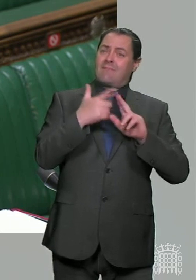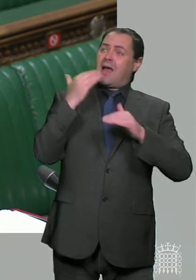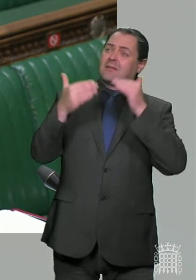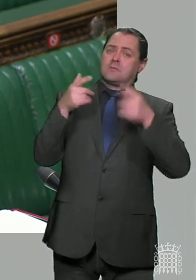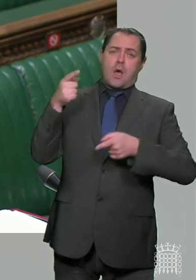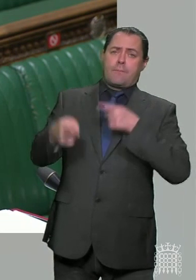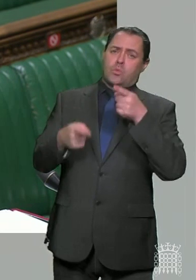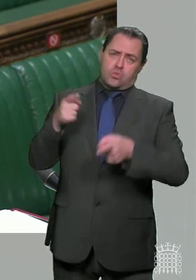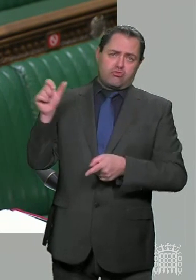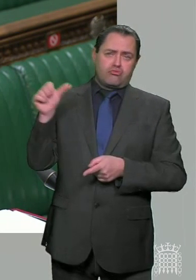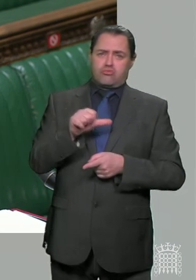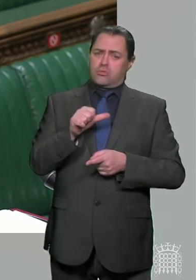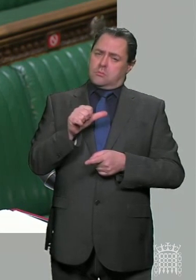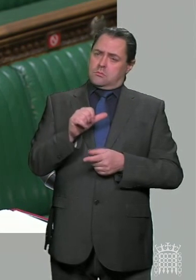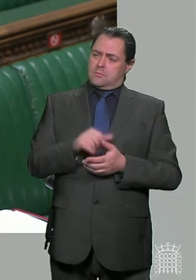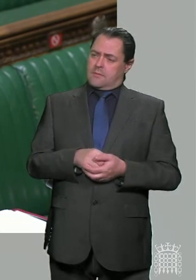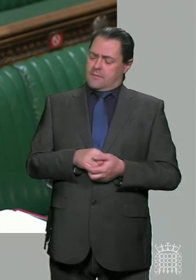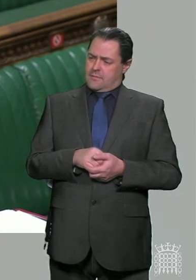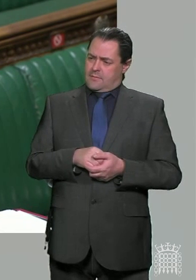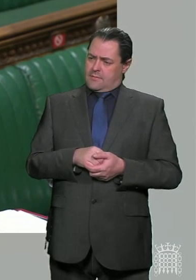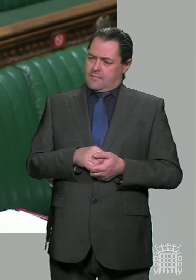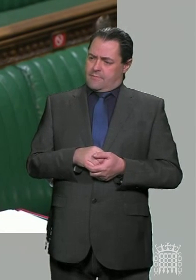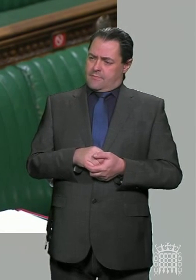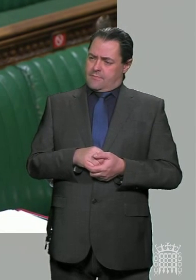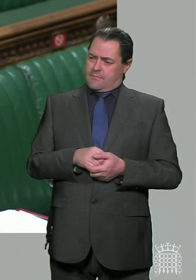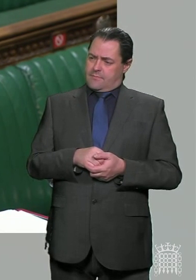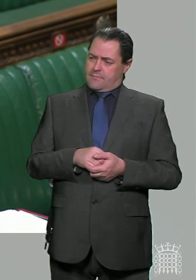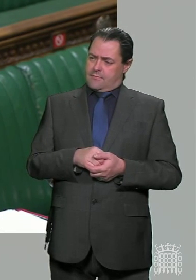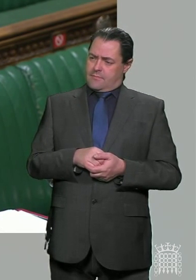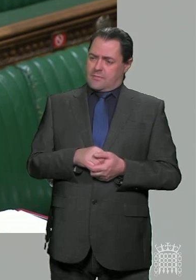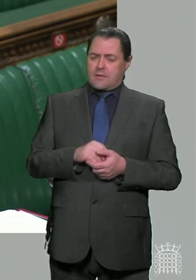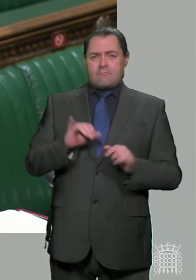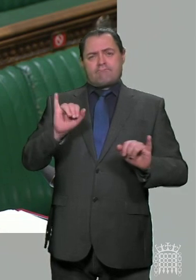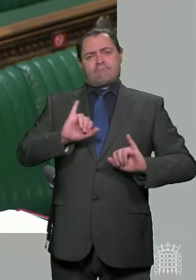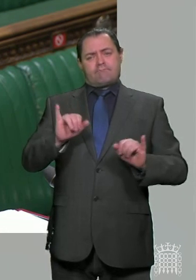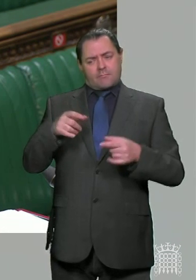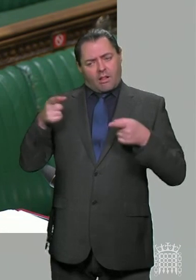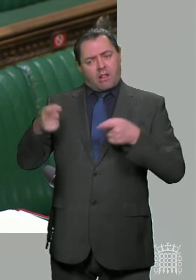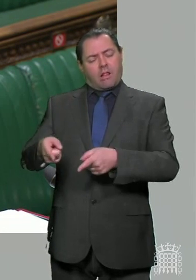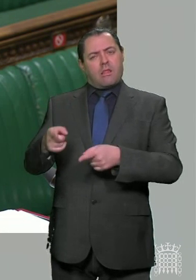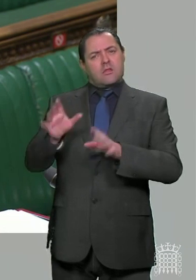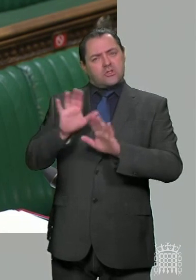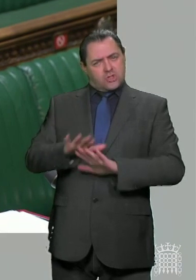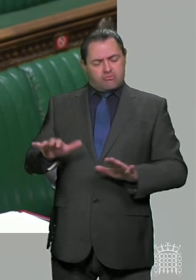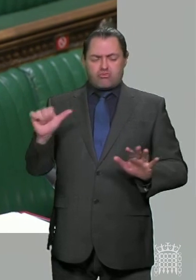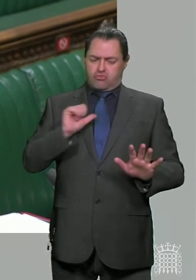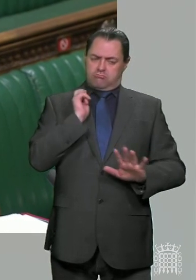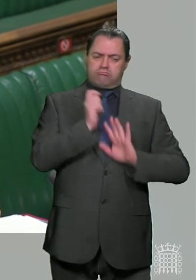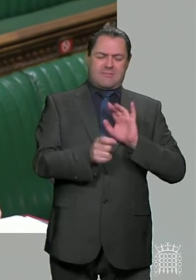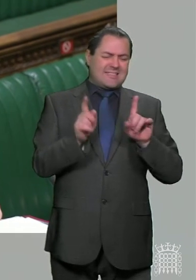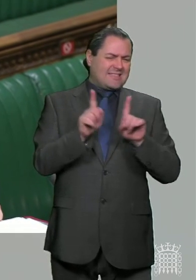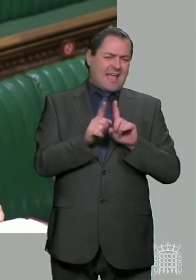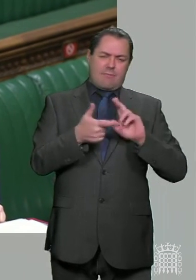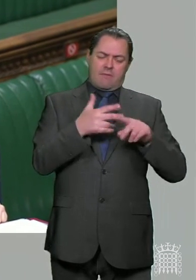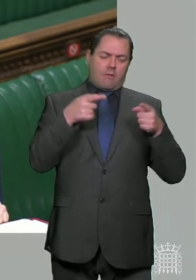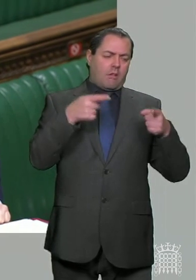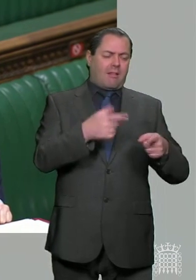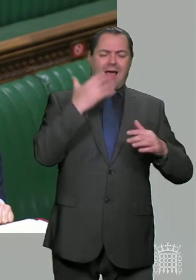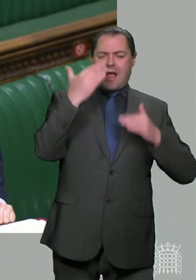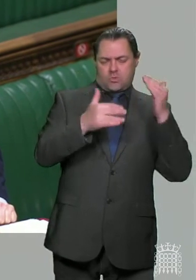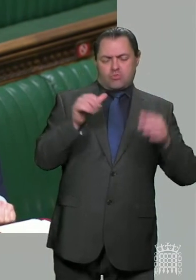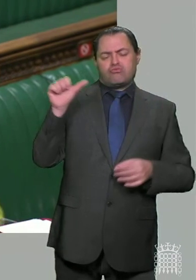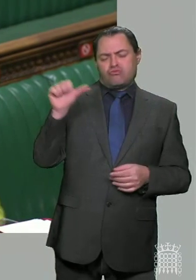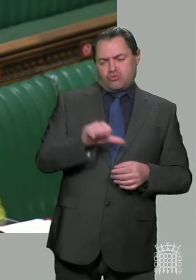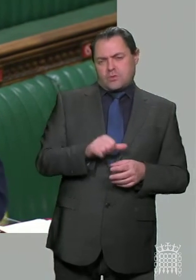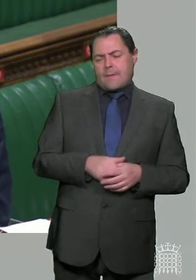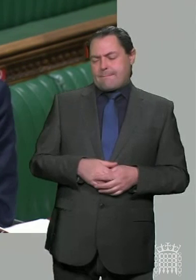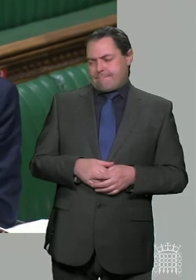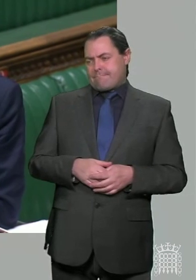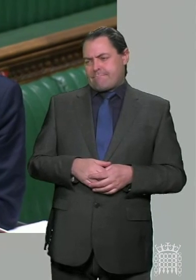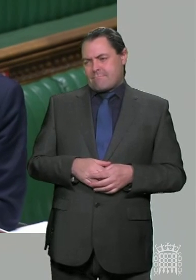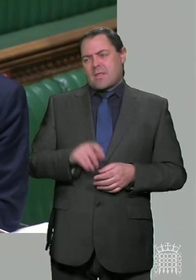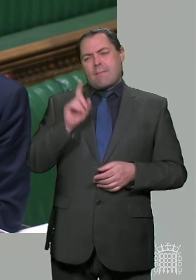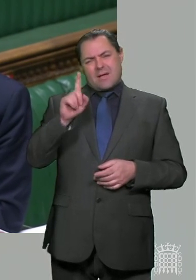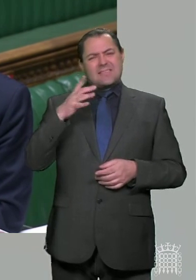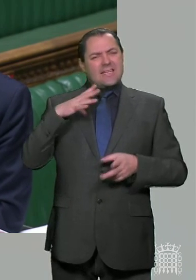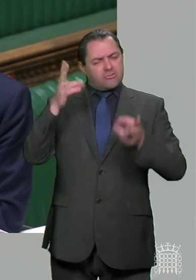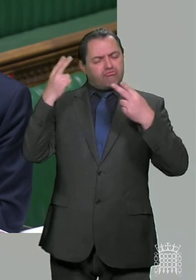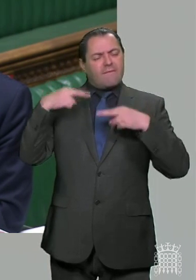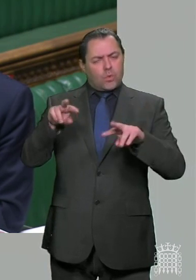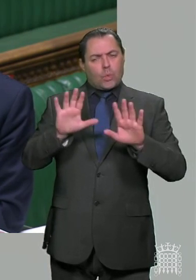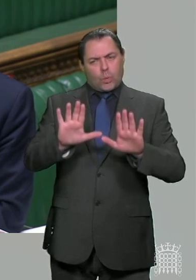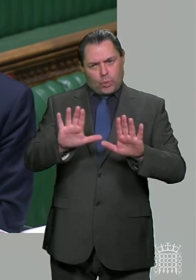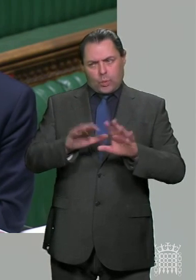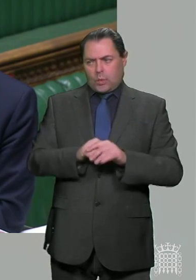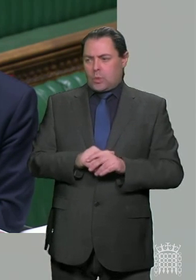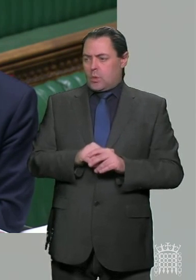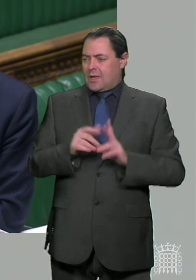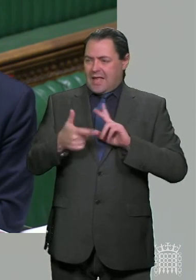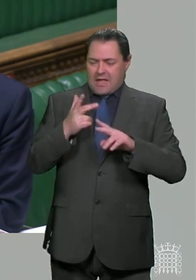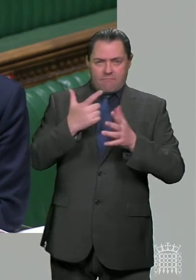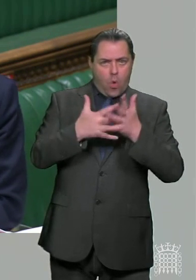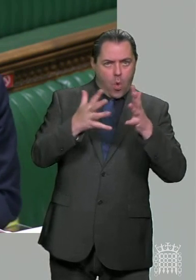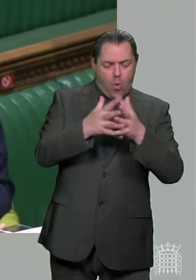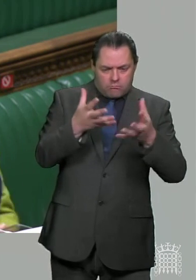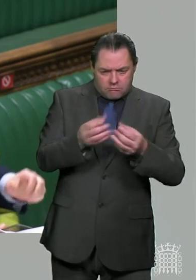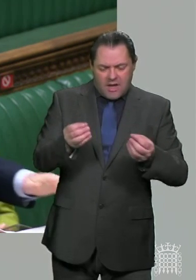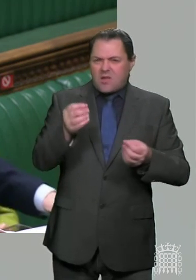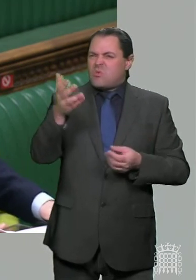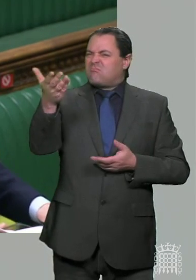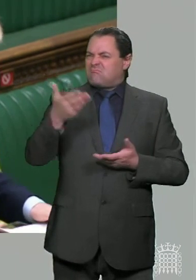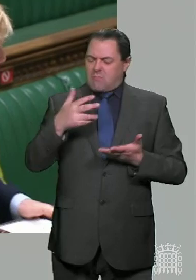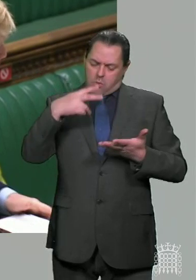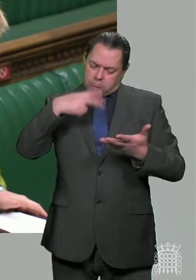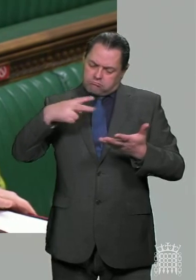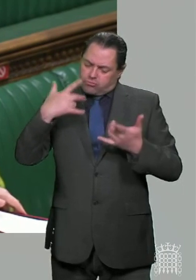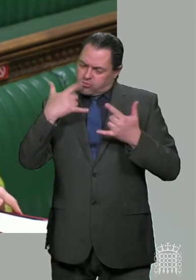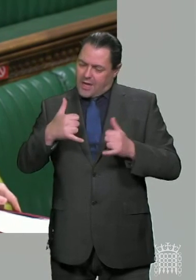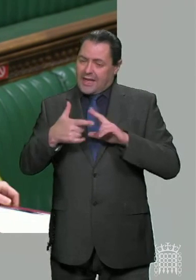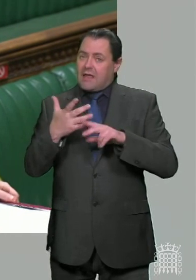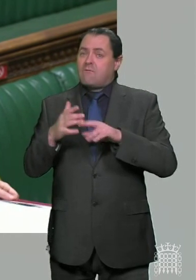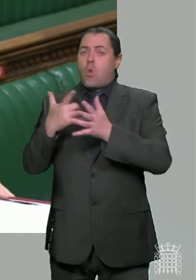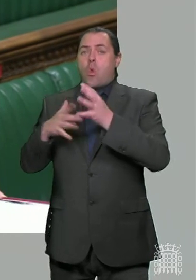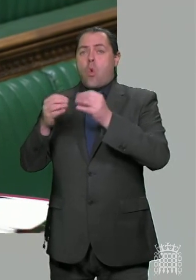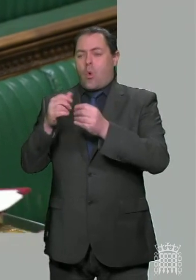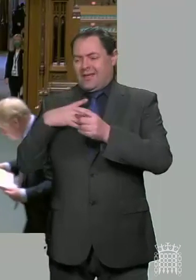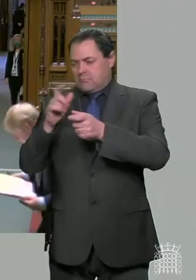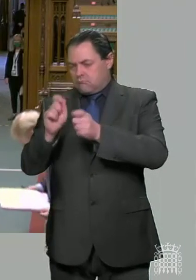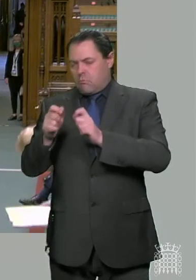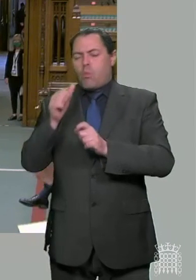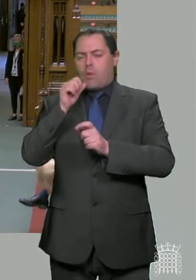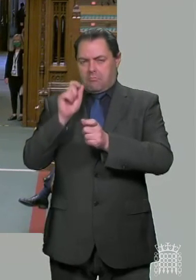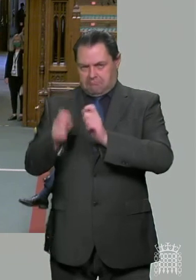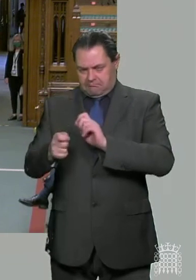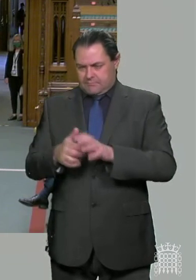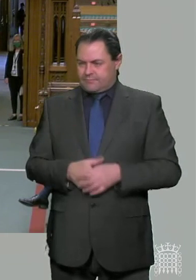People who commit serious offences against children can receive exactly the same penalties as those who commit serious offences against adults, but we will keep this under review, and if there is a gap in the law—I will study his amendment very closely—we will make sure that we remedy it.